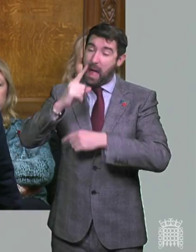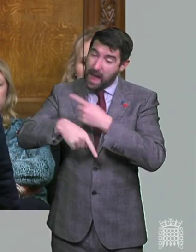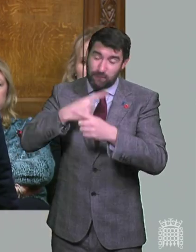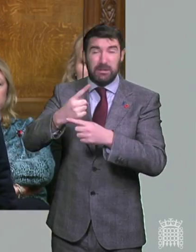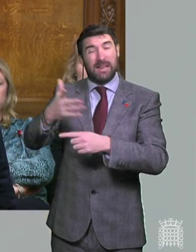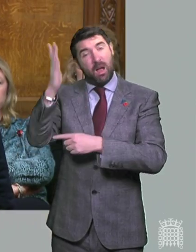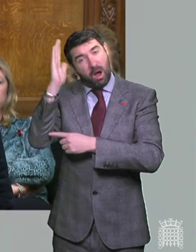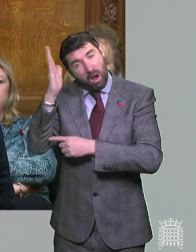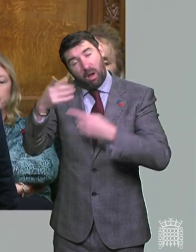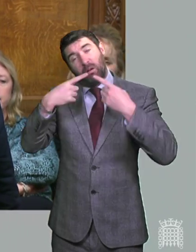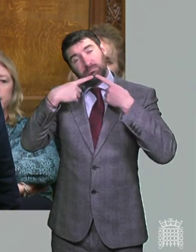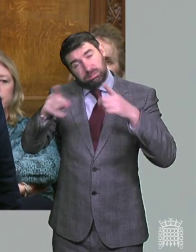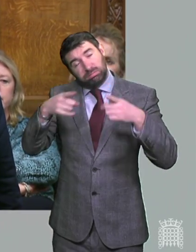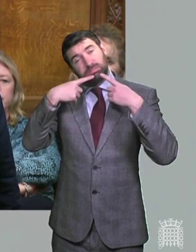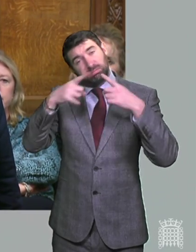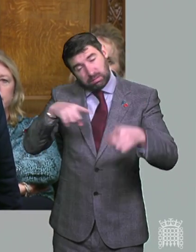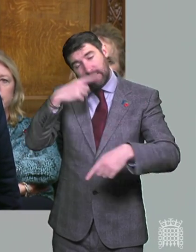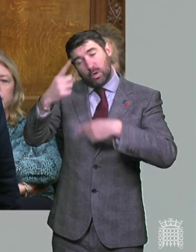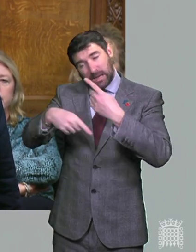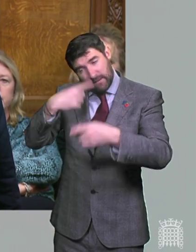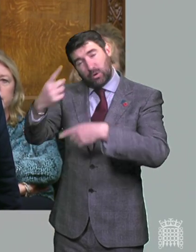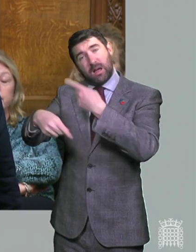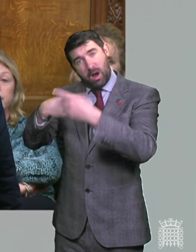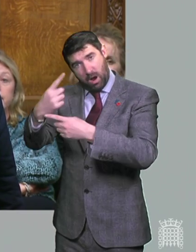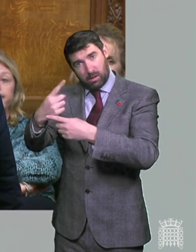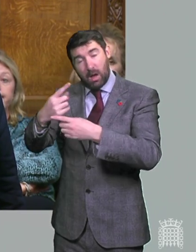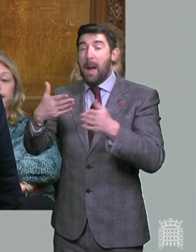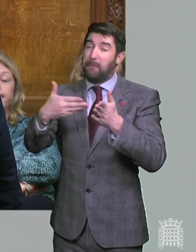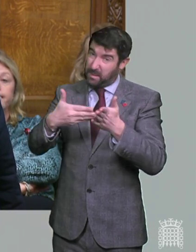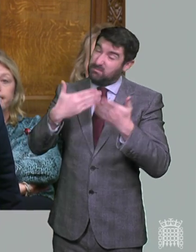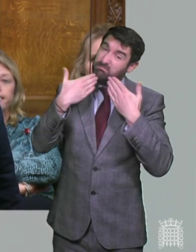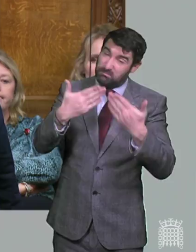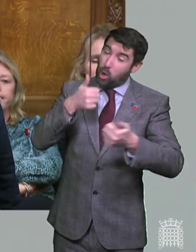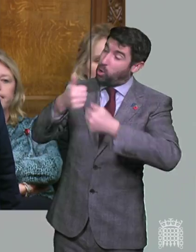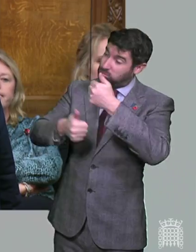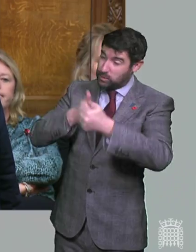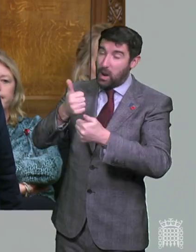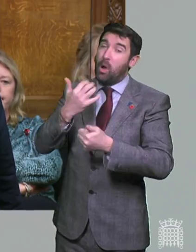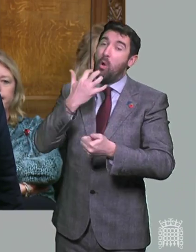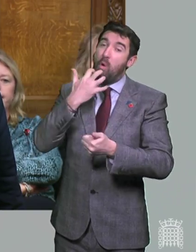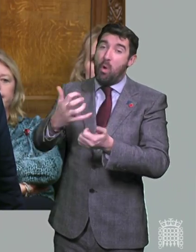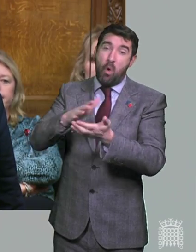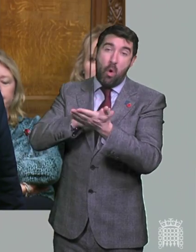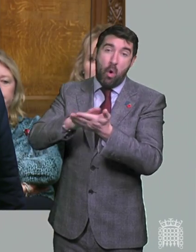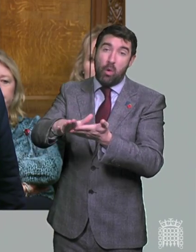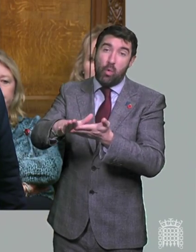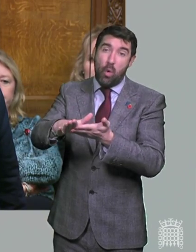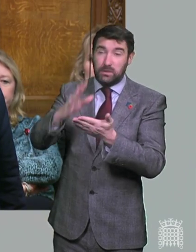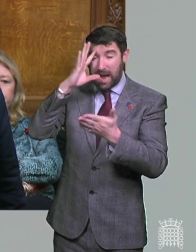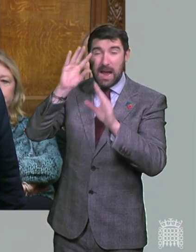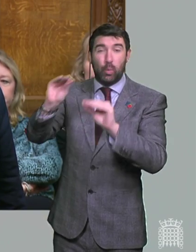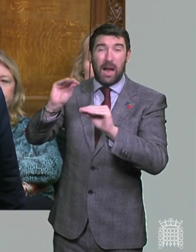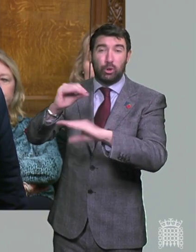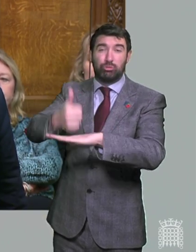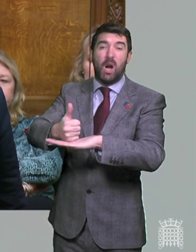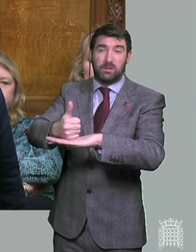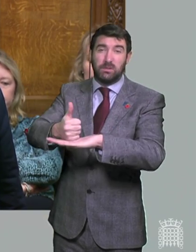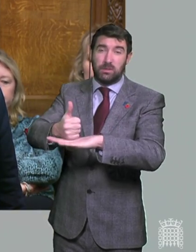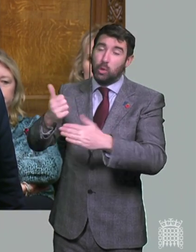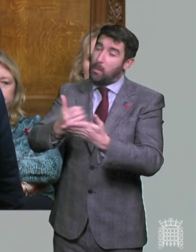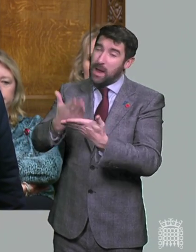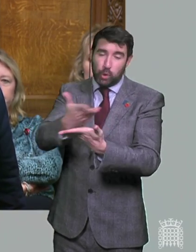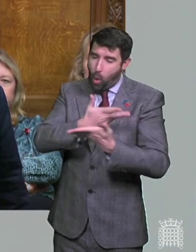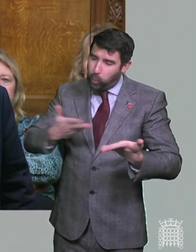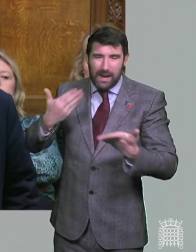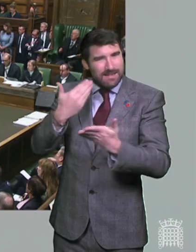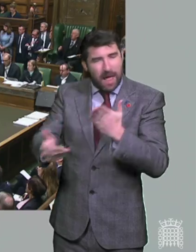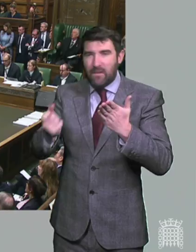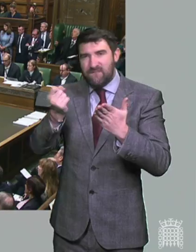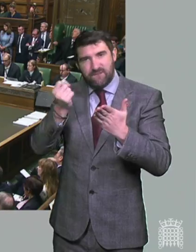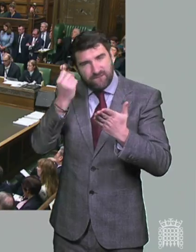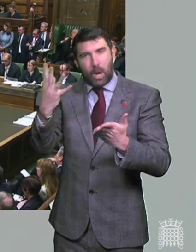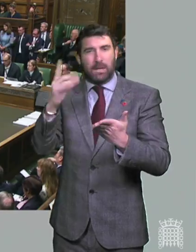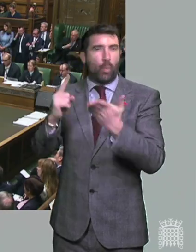In particular, will he congratulate the Holocaust Educational Trust on the brilliant work it does in ensure that we will never, ever forget what happened in the holocaust?